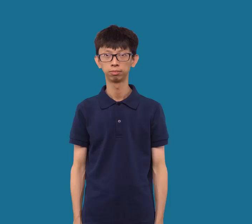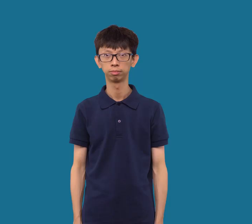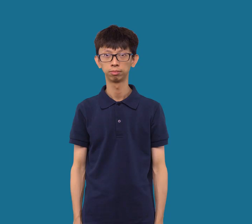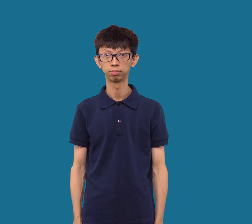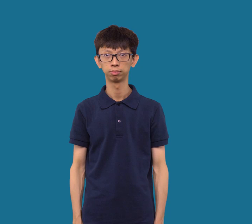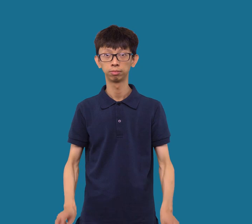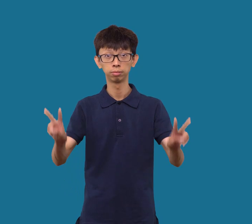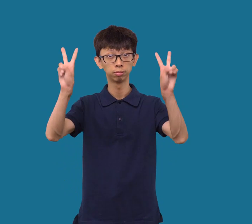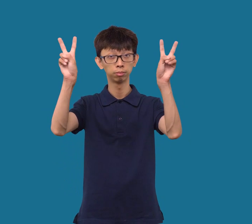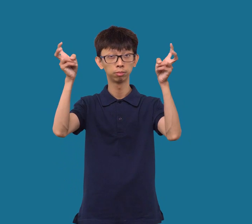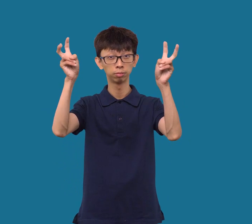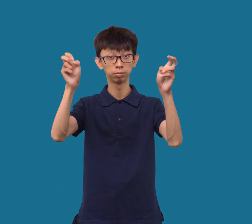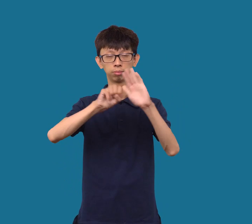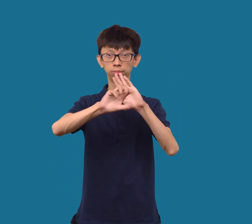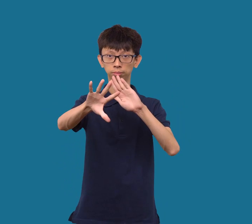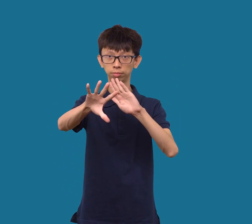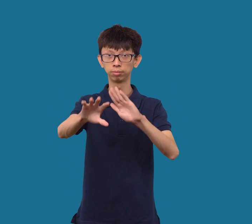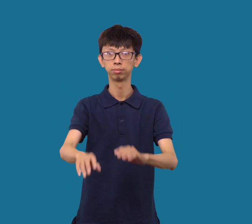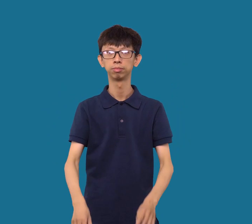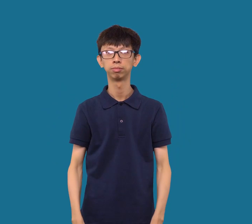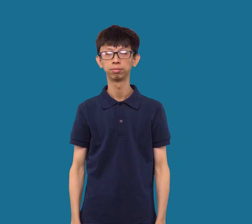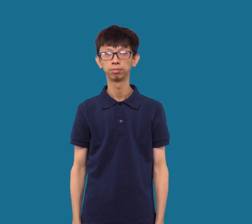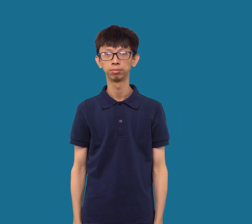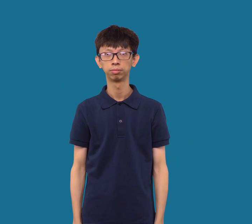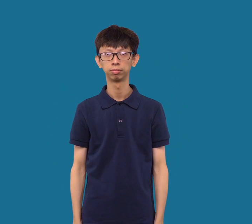khẩu hiệu